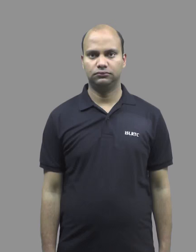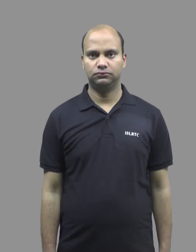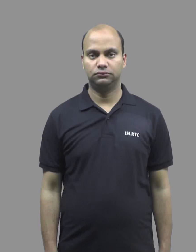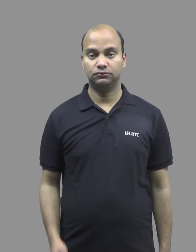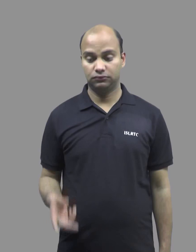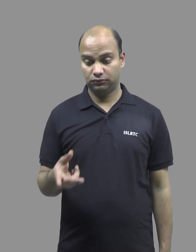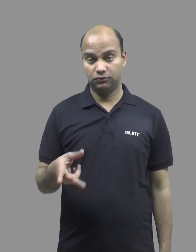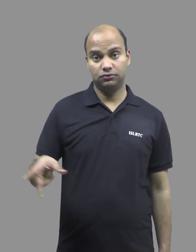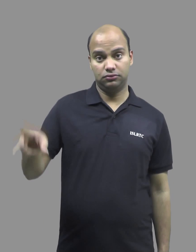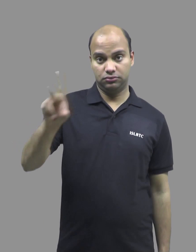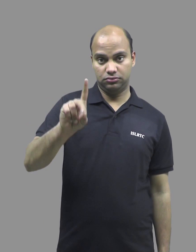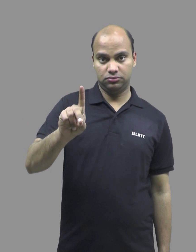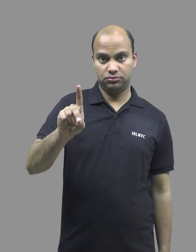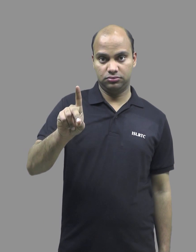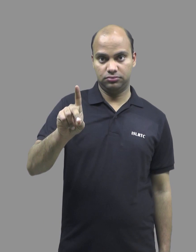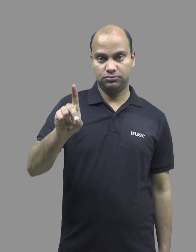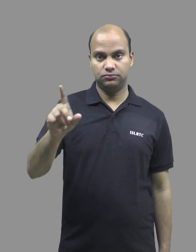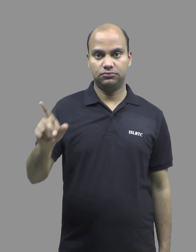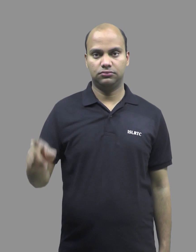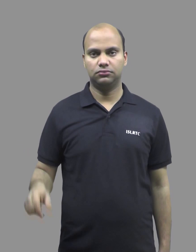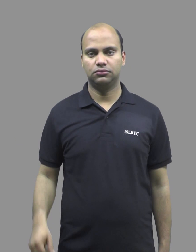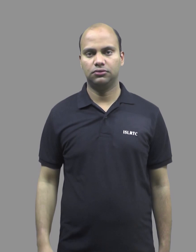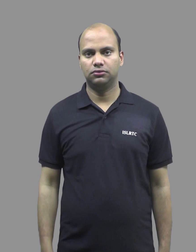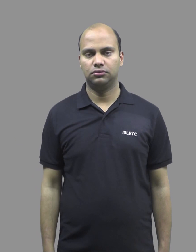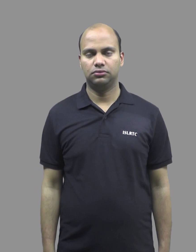Again Repeat